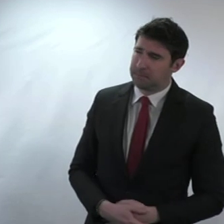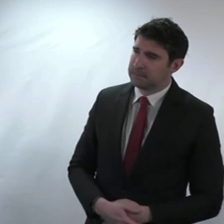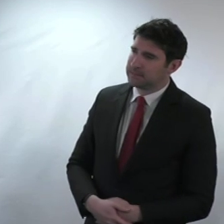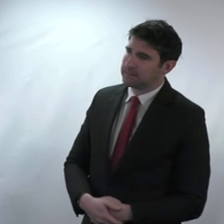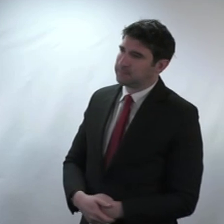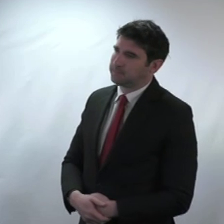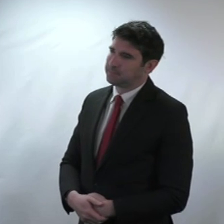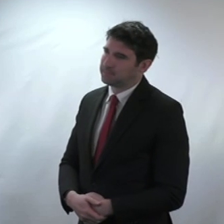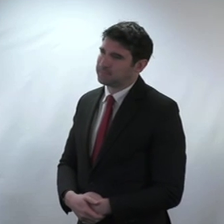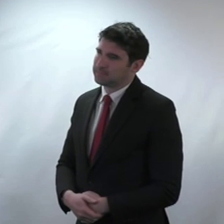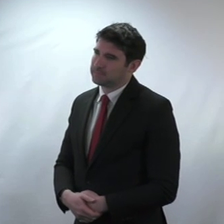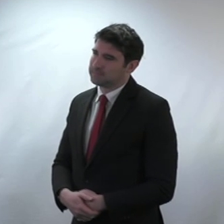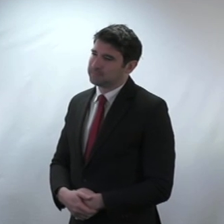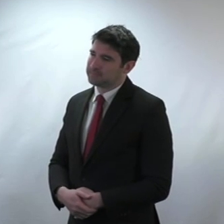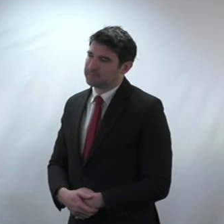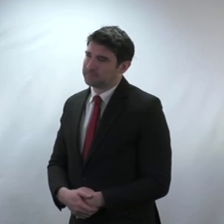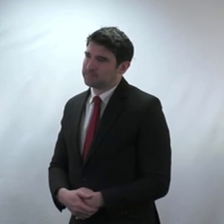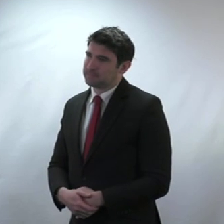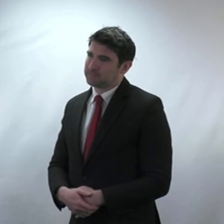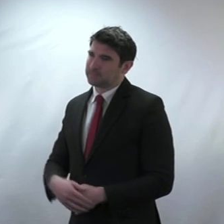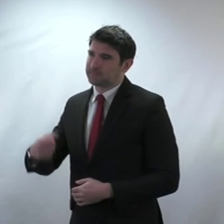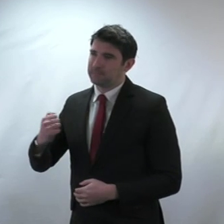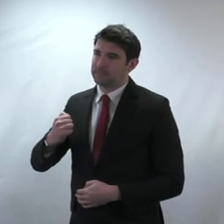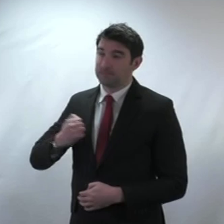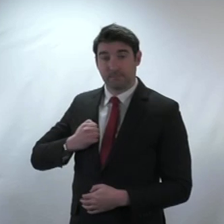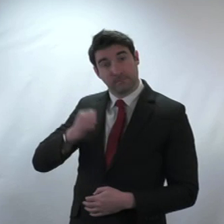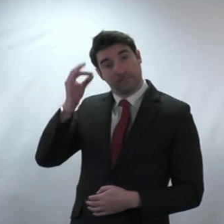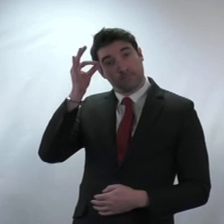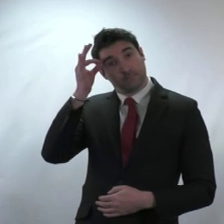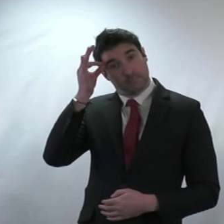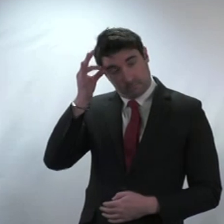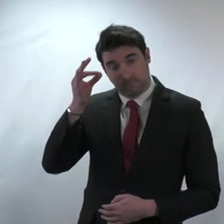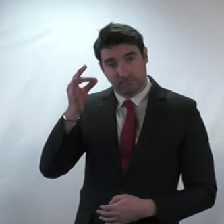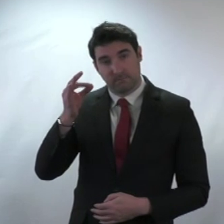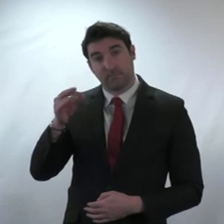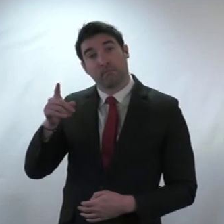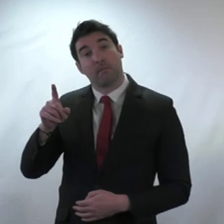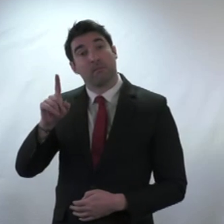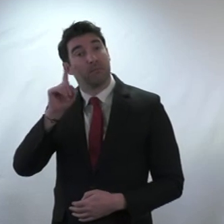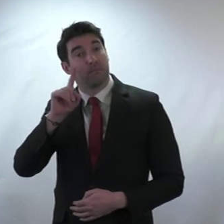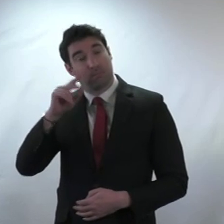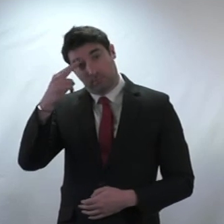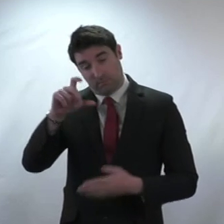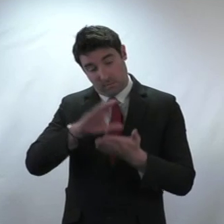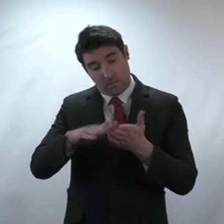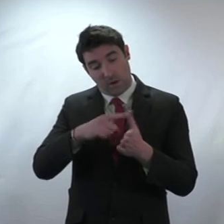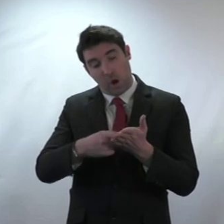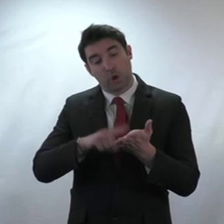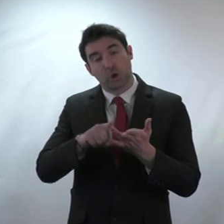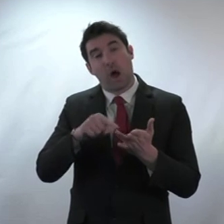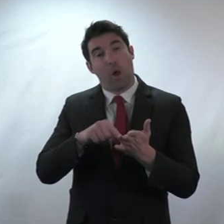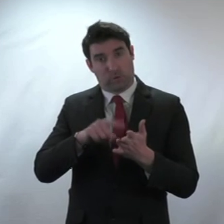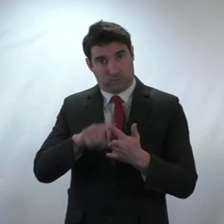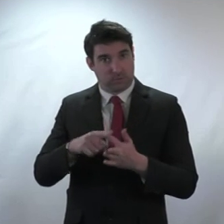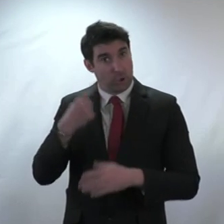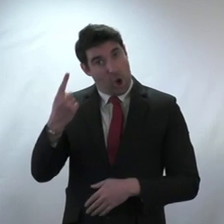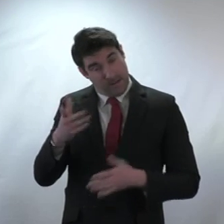My constituent Charlotte, a single parent, has twice this term had to stop work due to her five-year-old son’s class self-isolating.